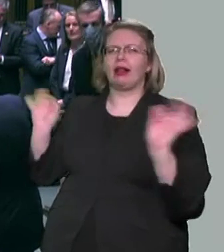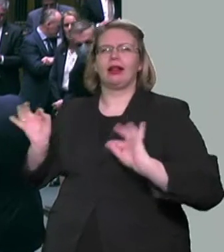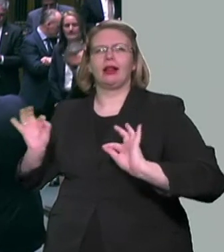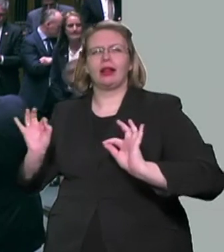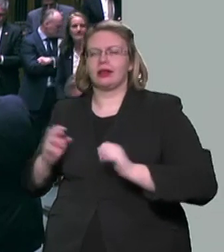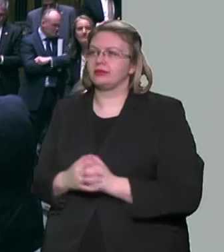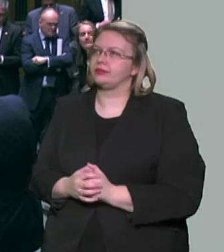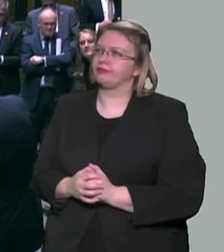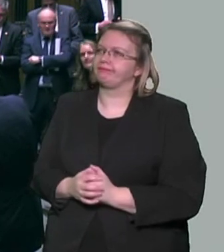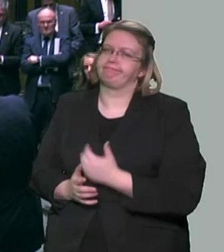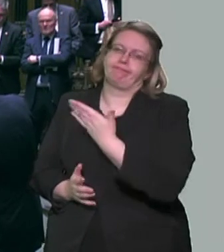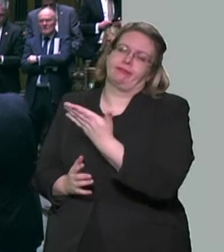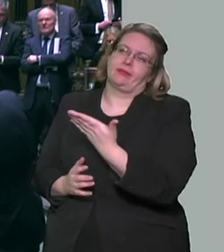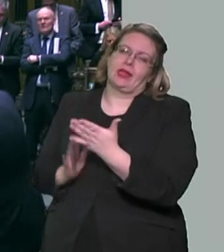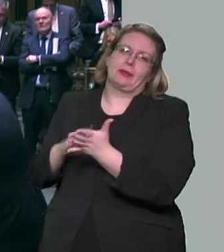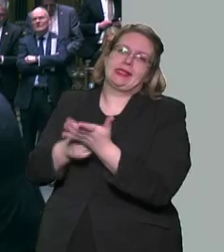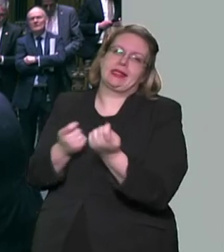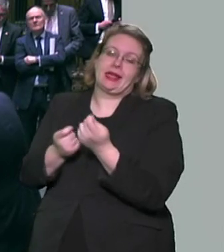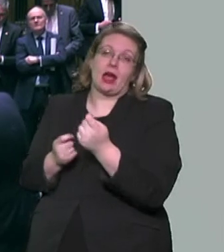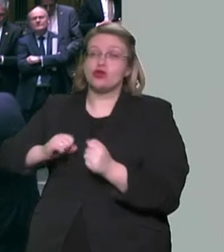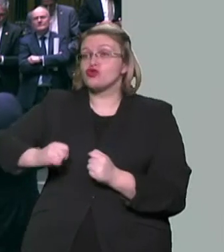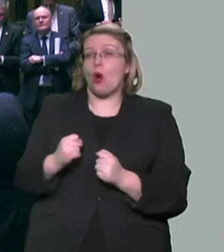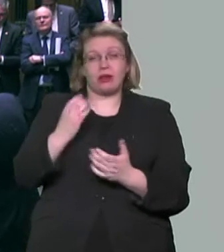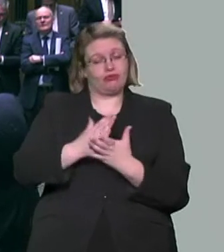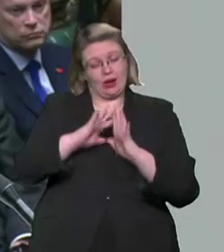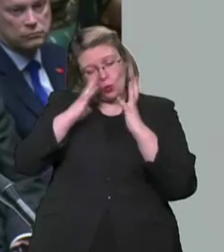Scotland’s renewables sector is leading the world.